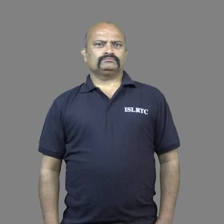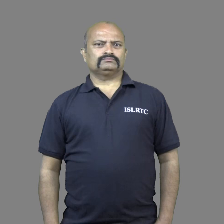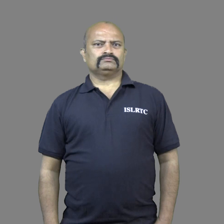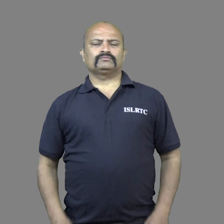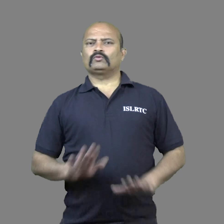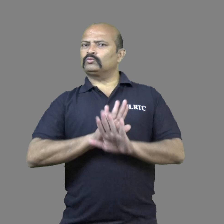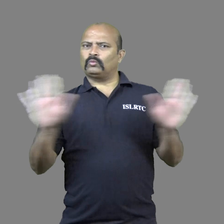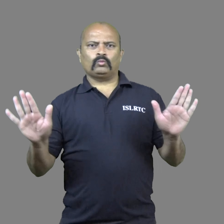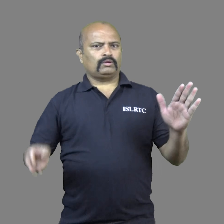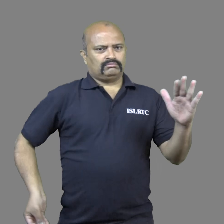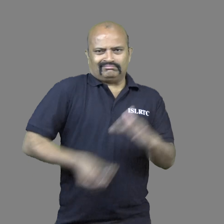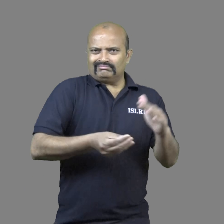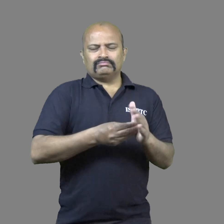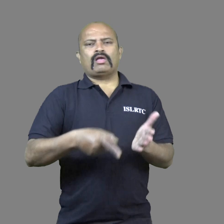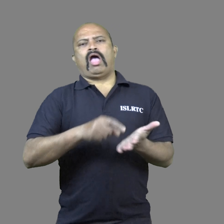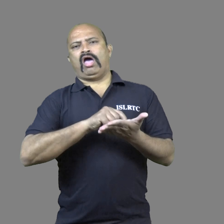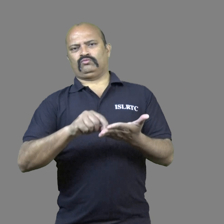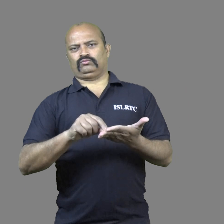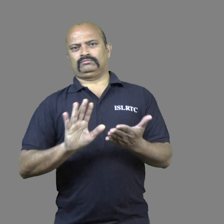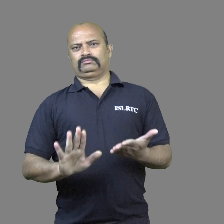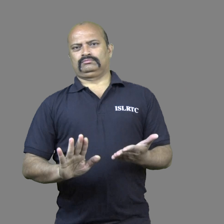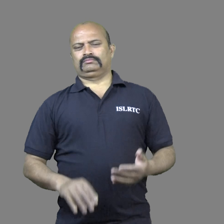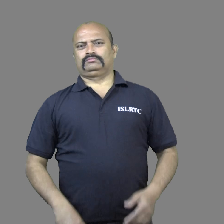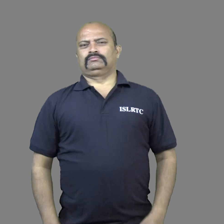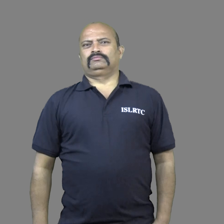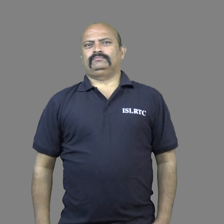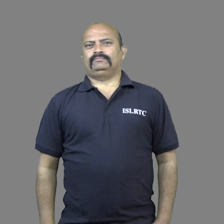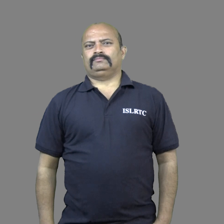Anti Corruption Law (Bihar)